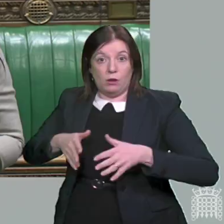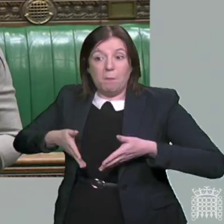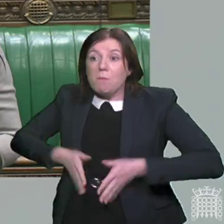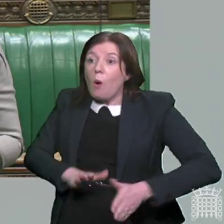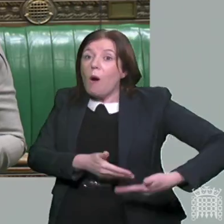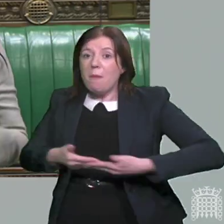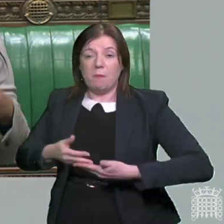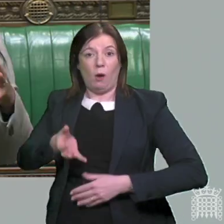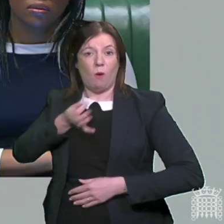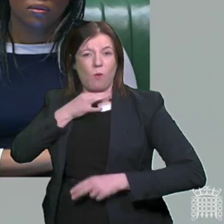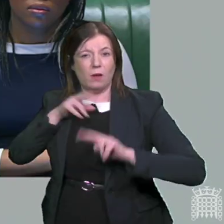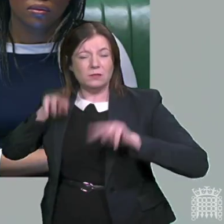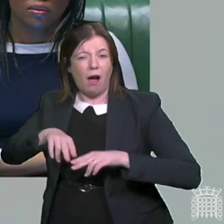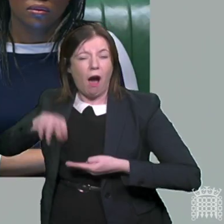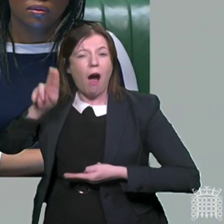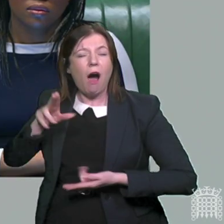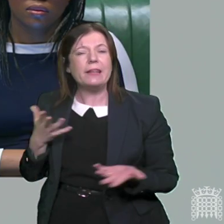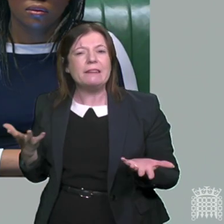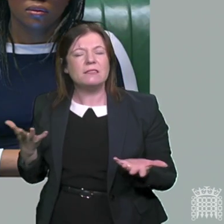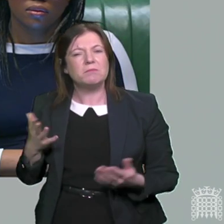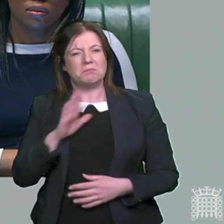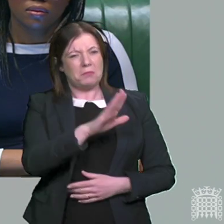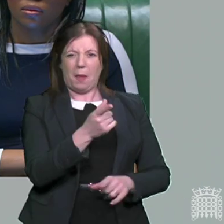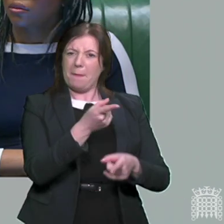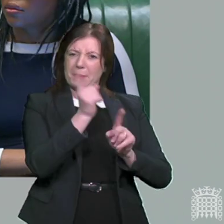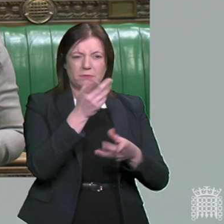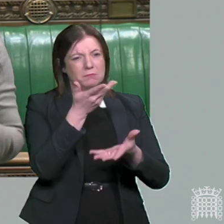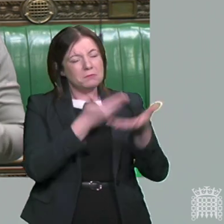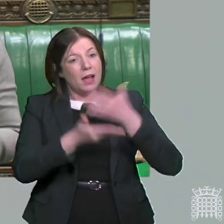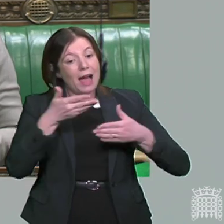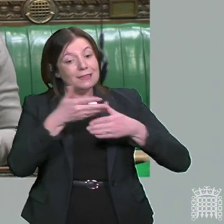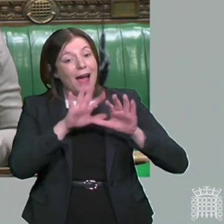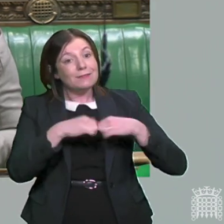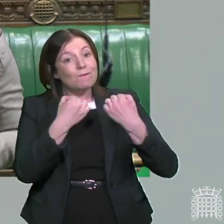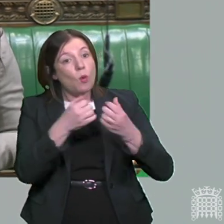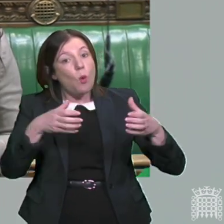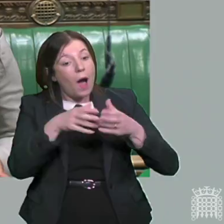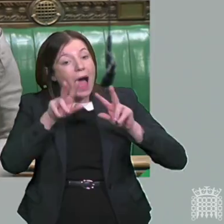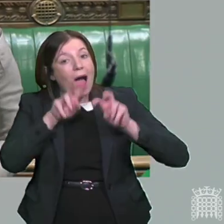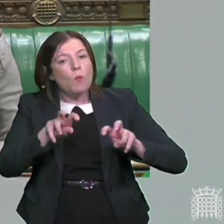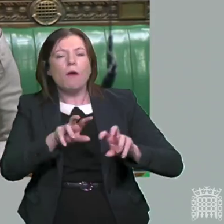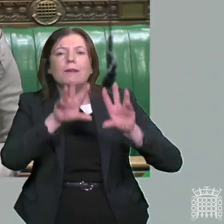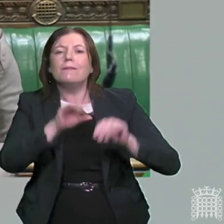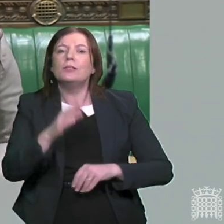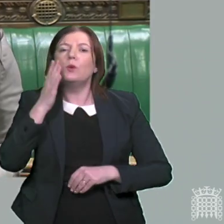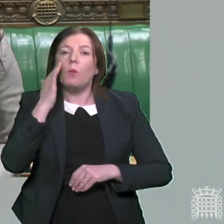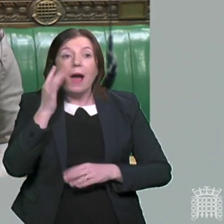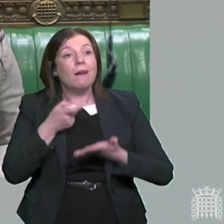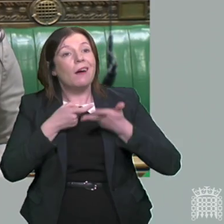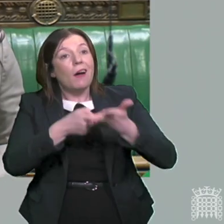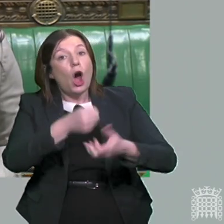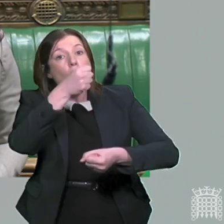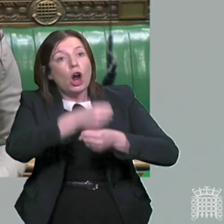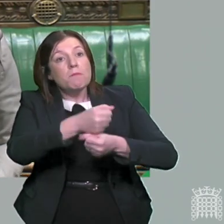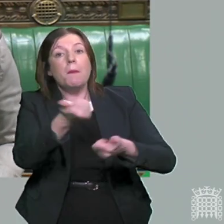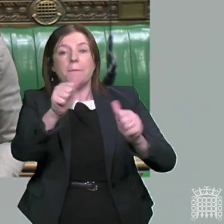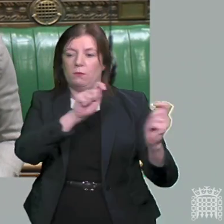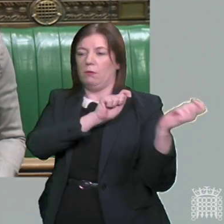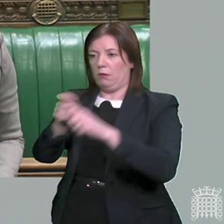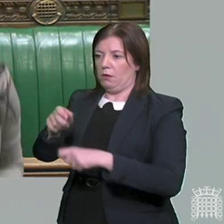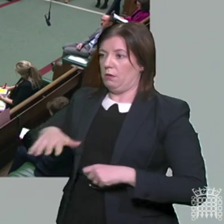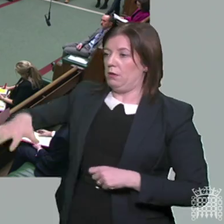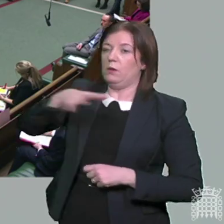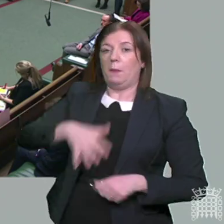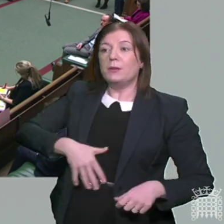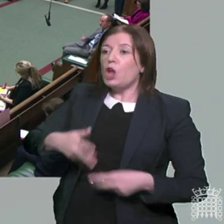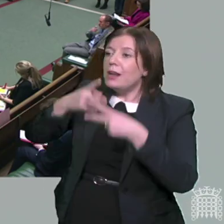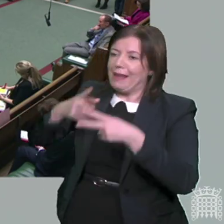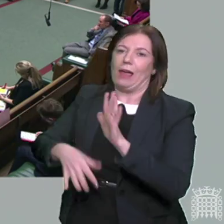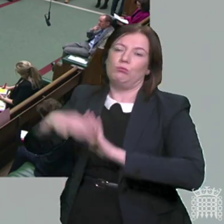Can the Minister let us know when the taskforce will finish its inquiry and when the Government will start delivering better maternity care for women in this country?